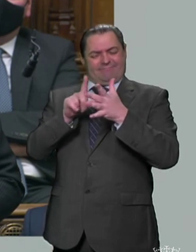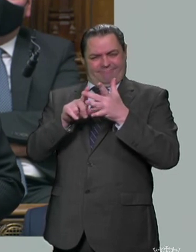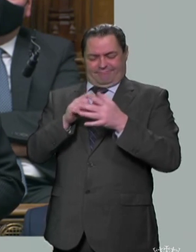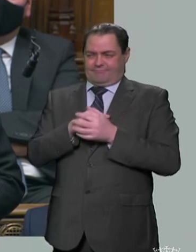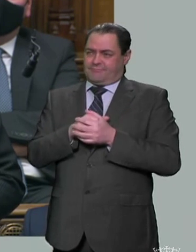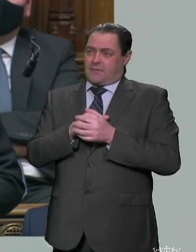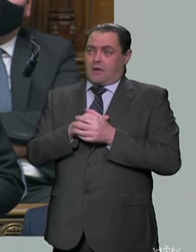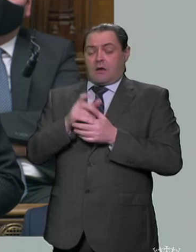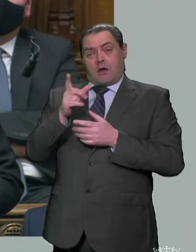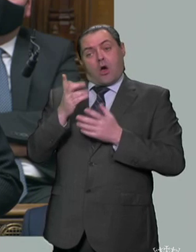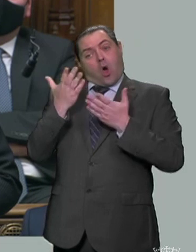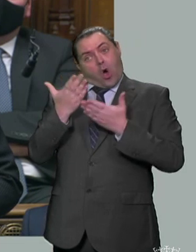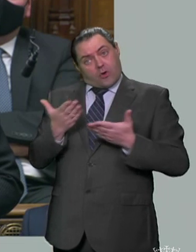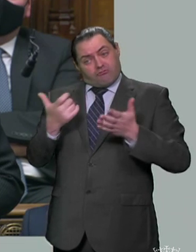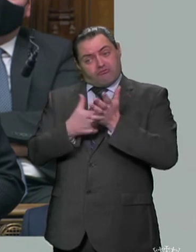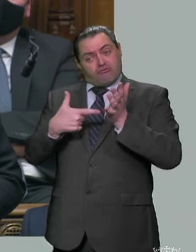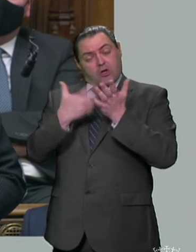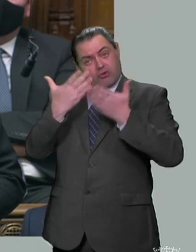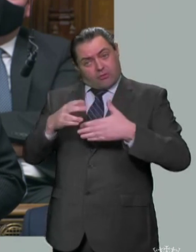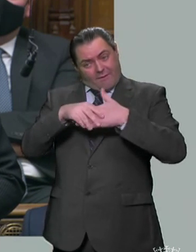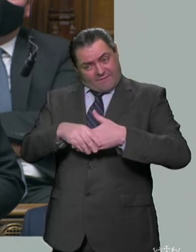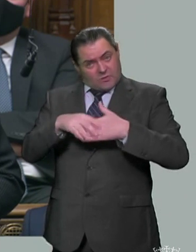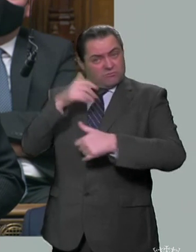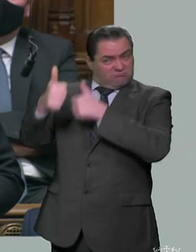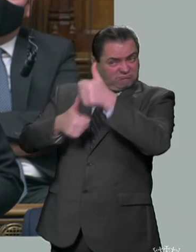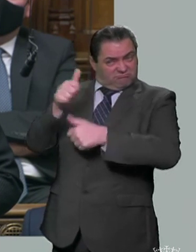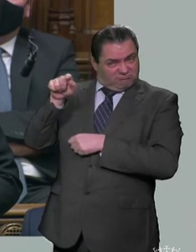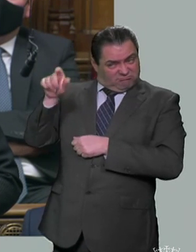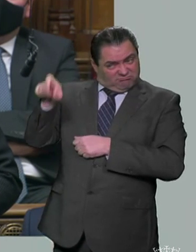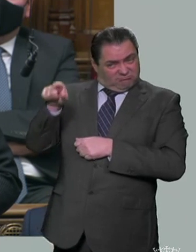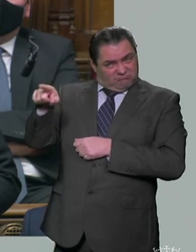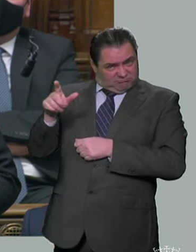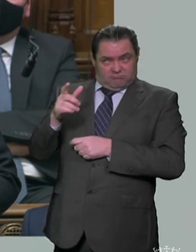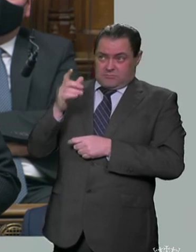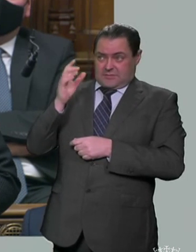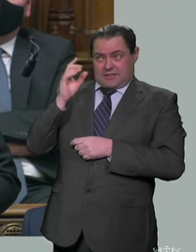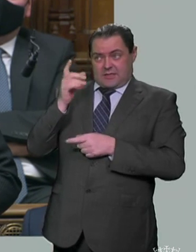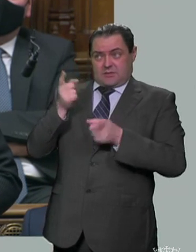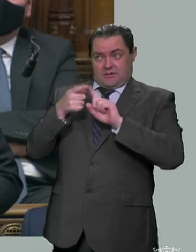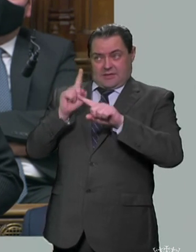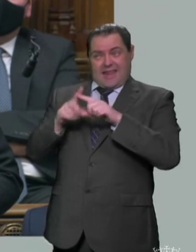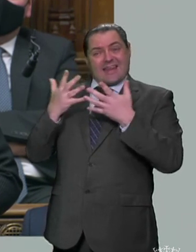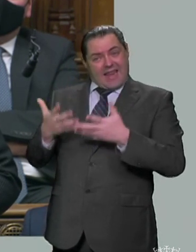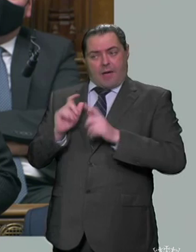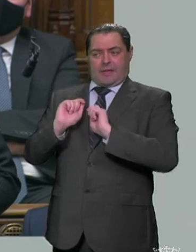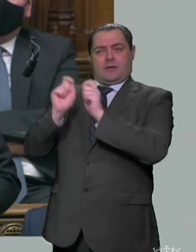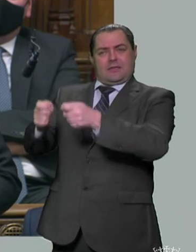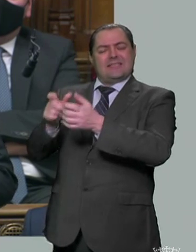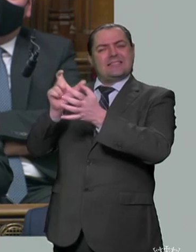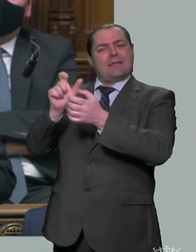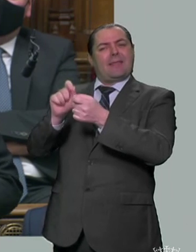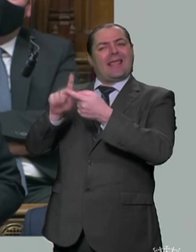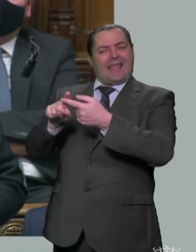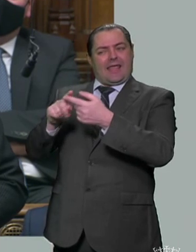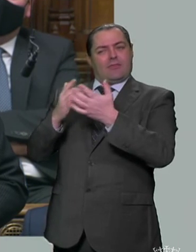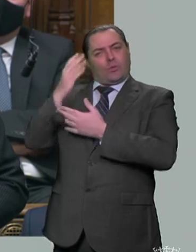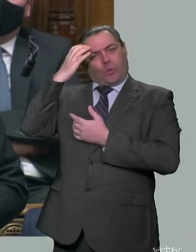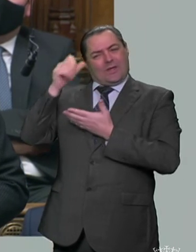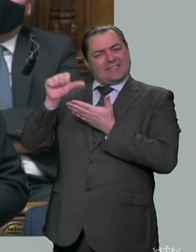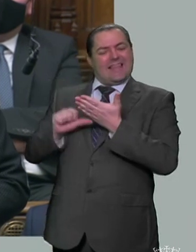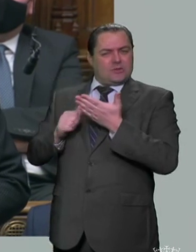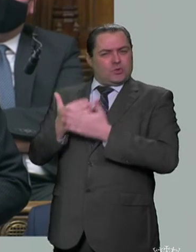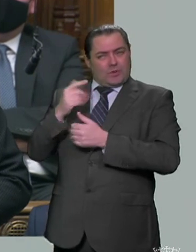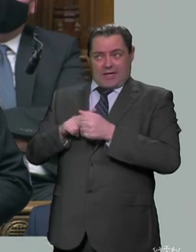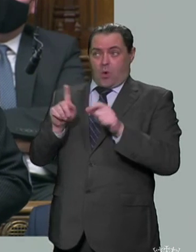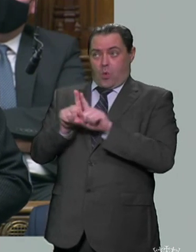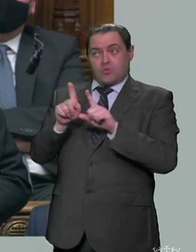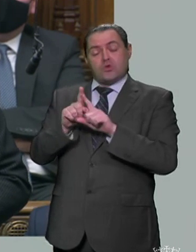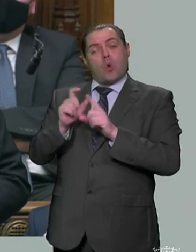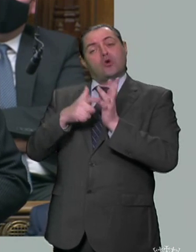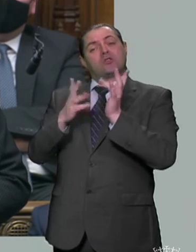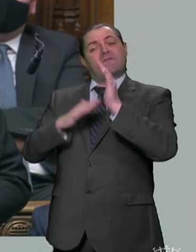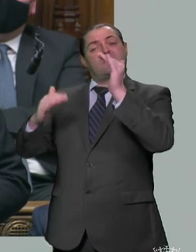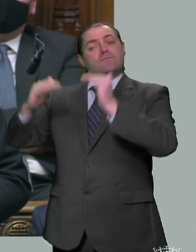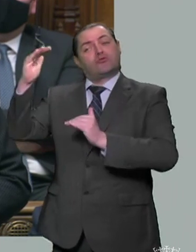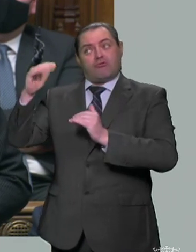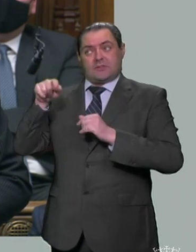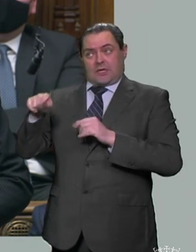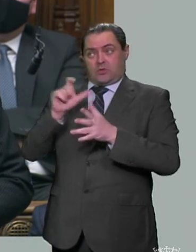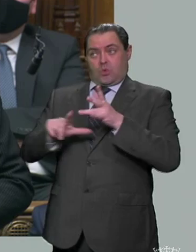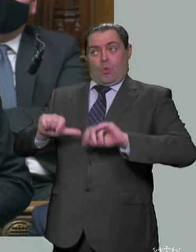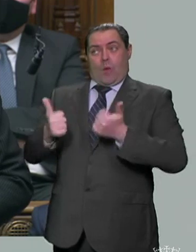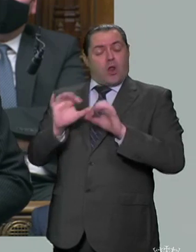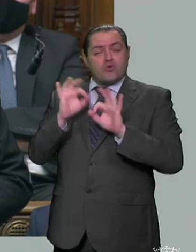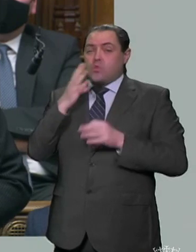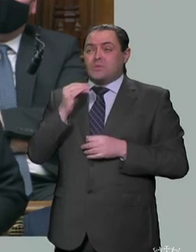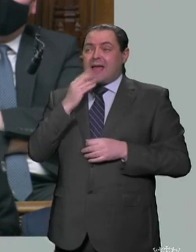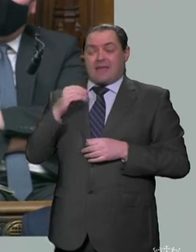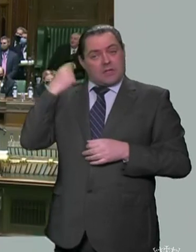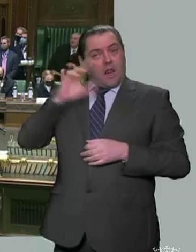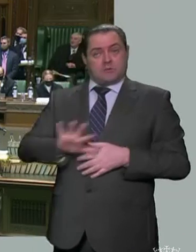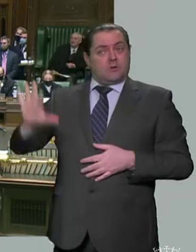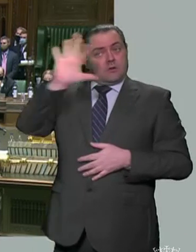Will my right honourable Friend join me in congratulating Mr Adetosoye on his appointment as a Commander of the British Empire in the new year honours list, and congratulate the Conservative majority on the council on delivering the only debt-free council in London?